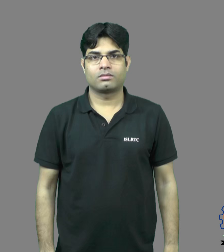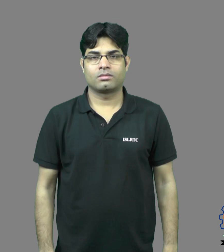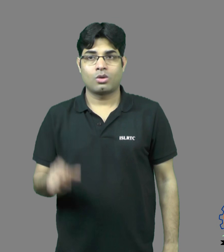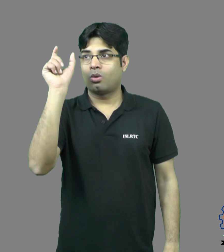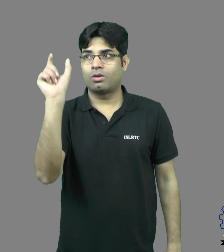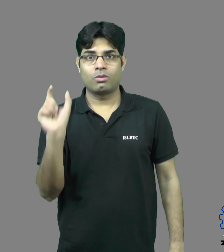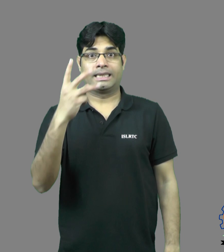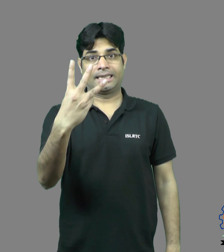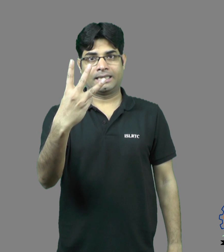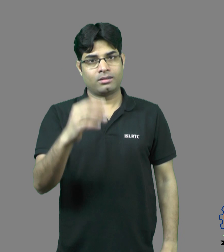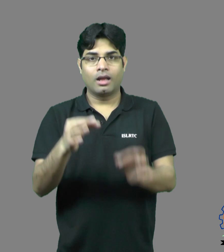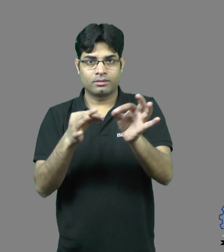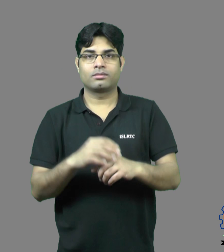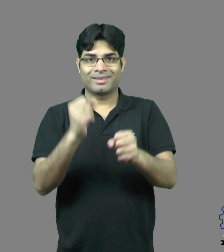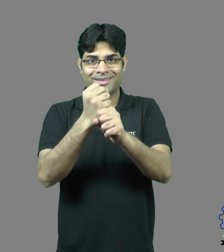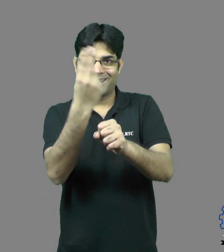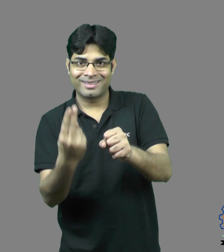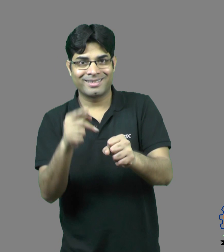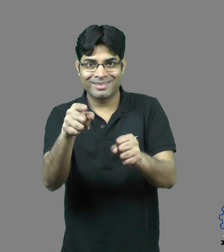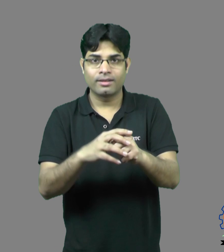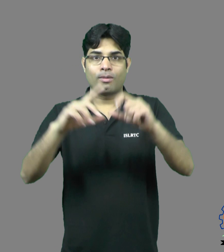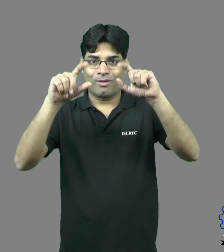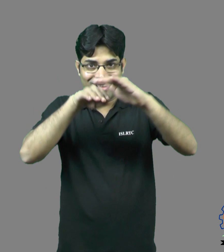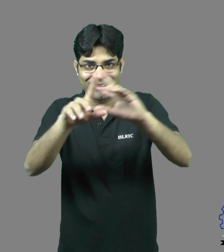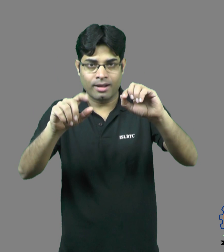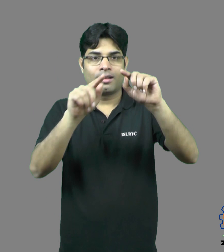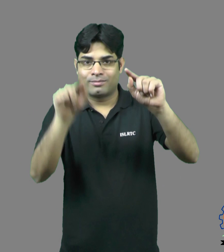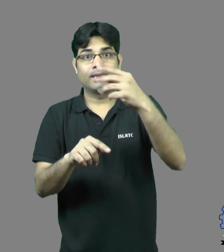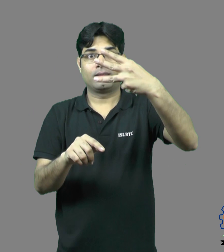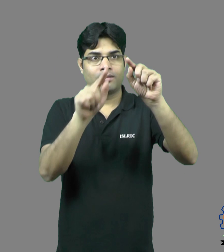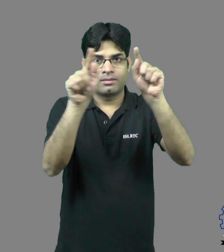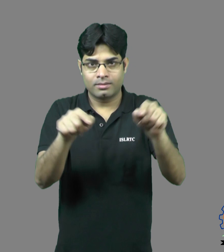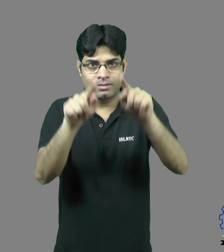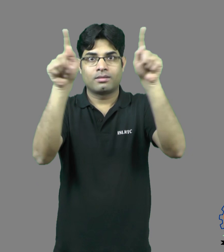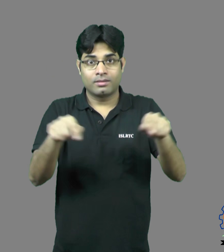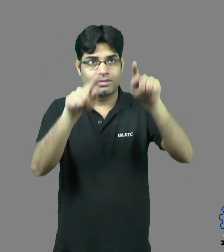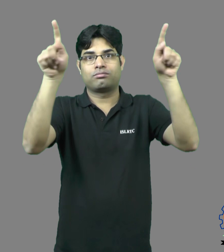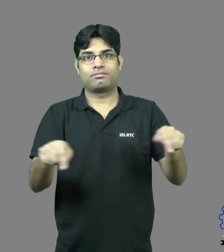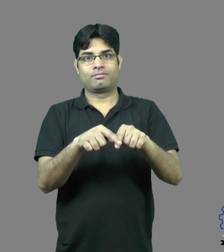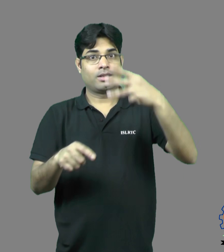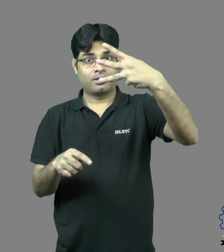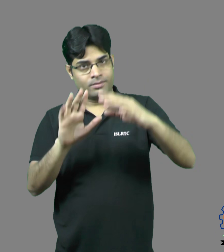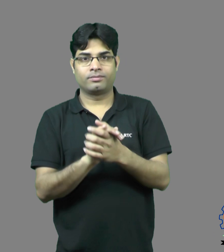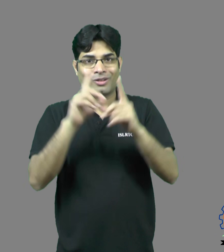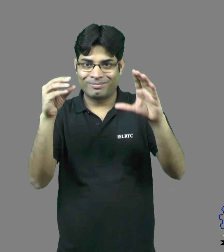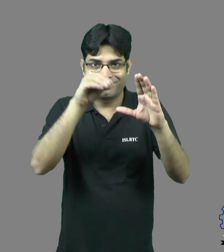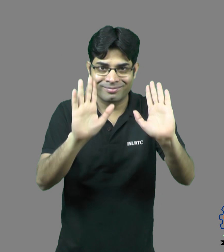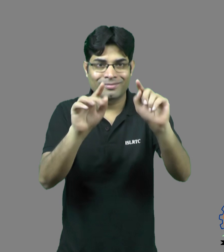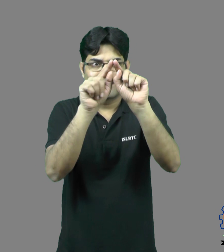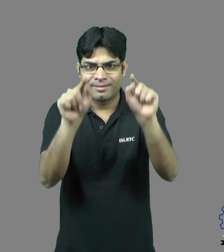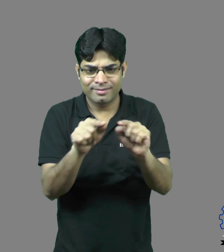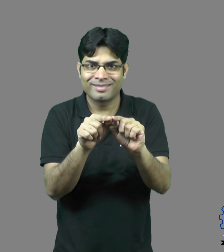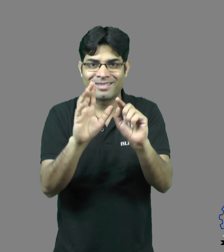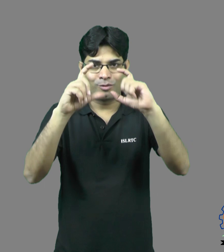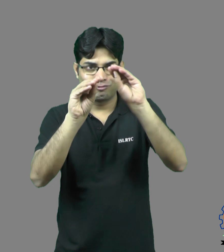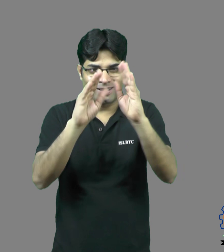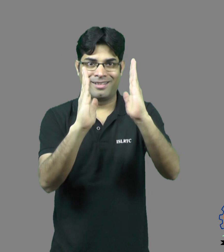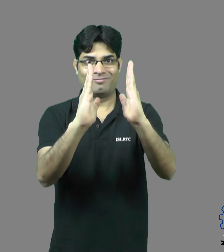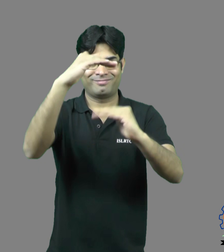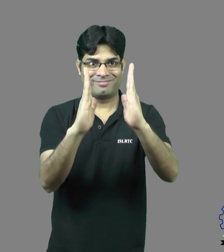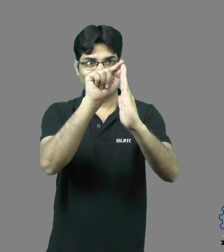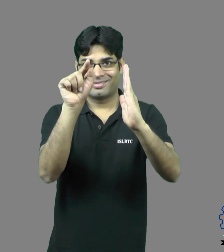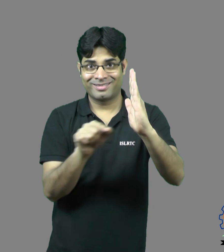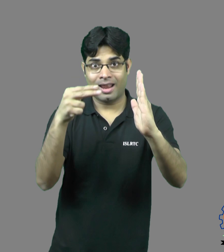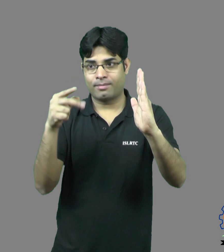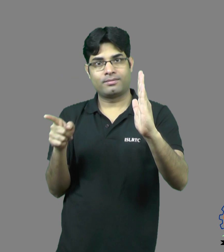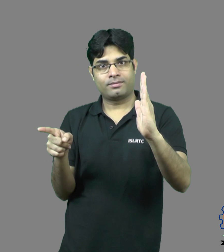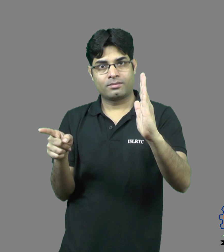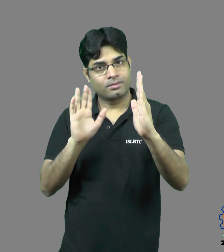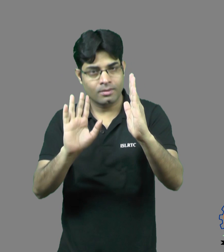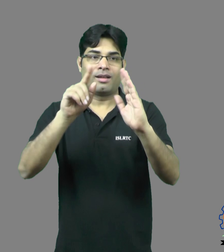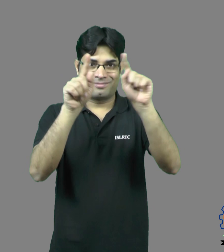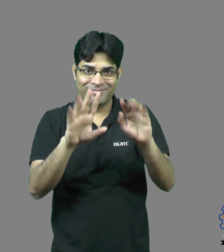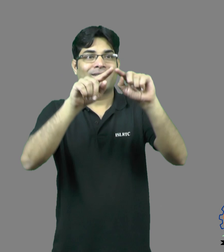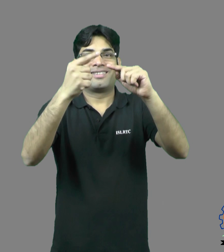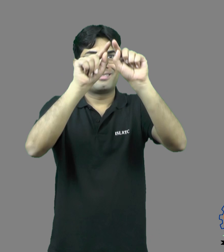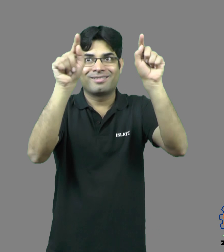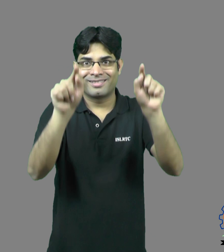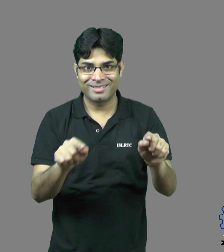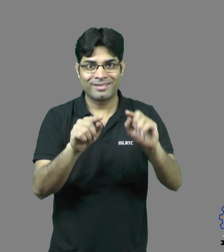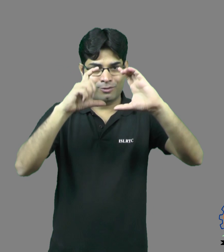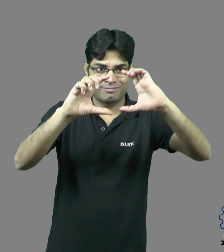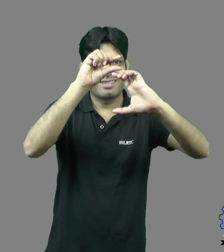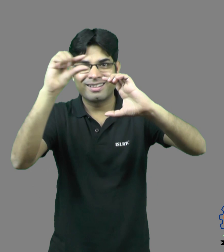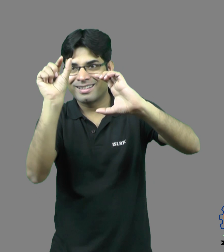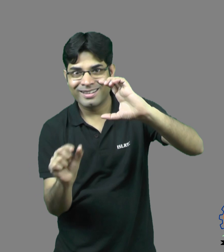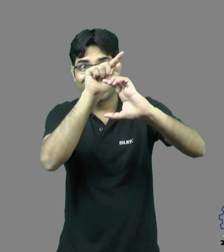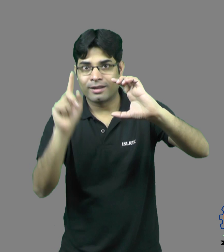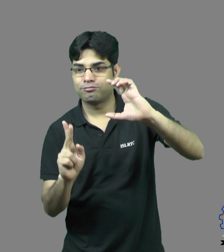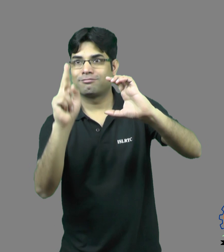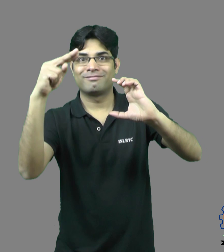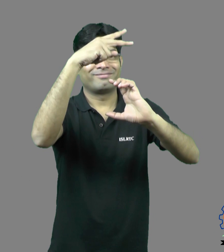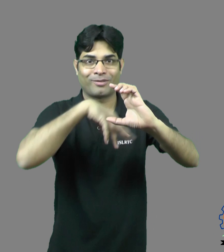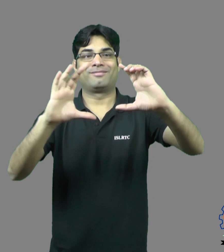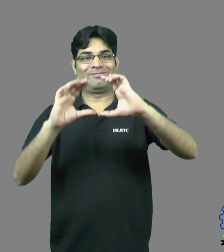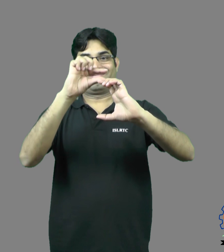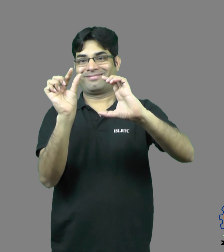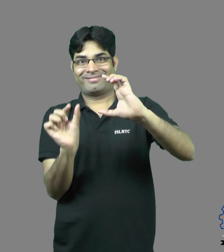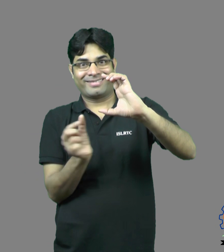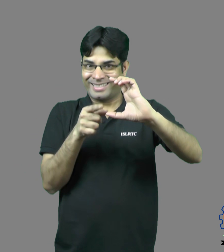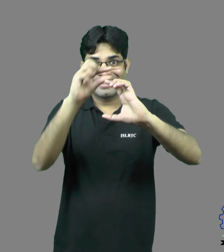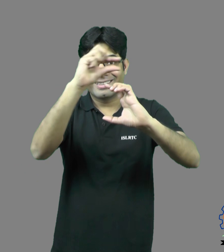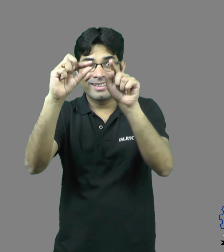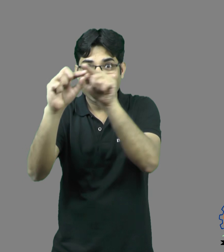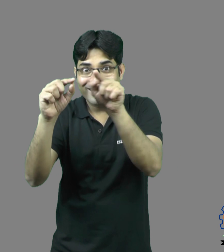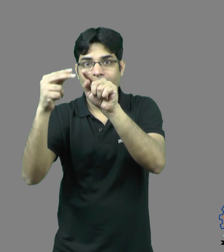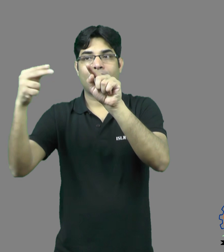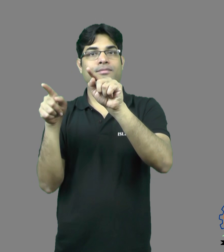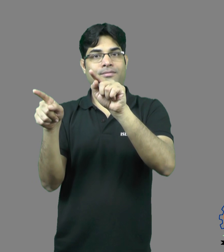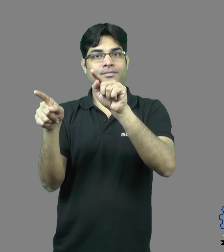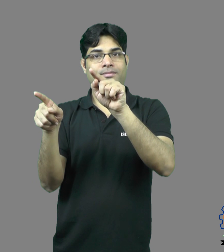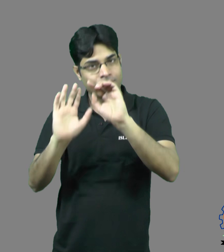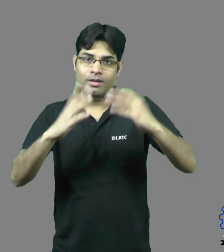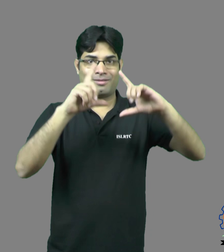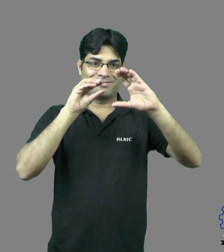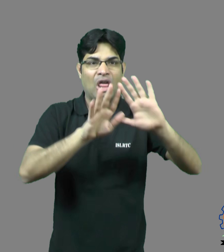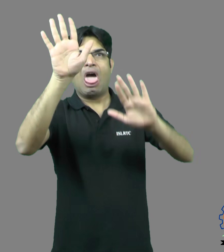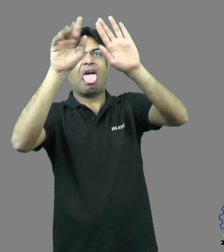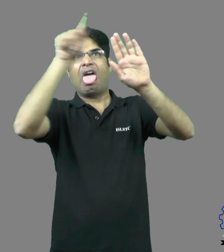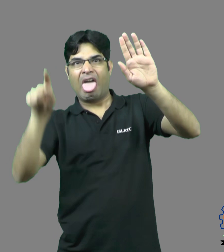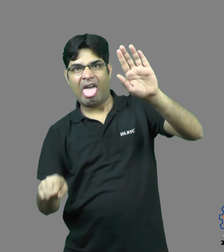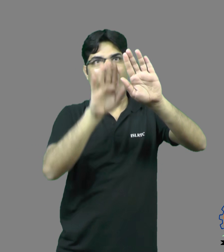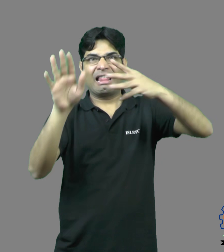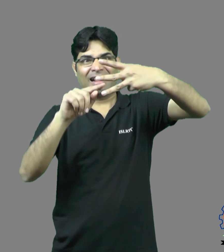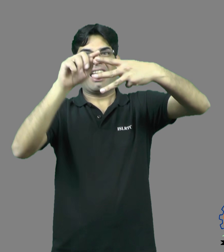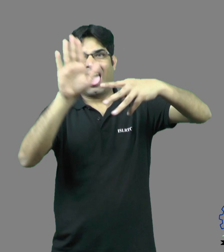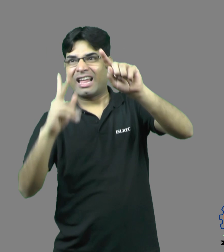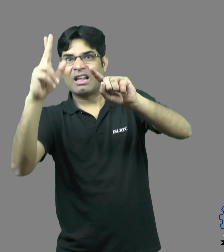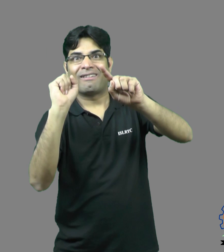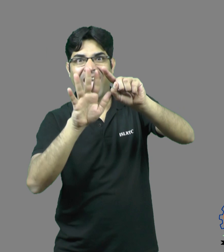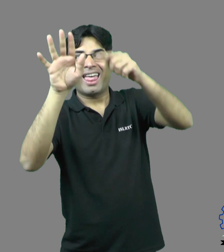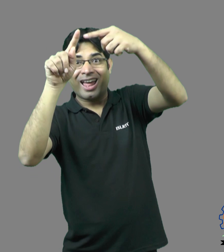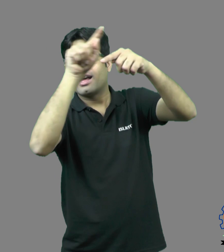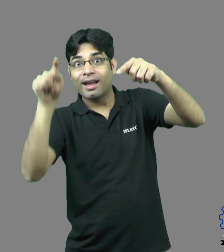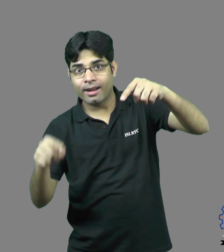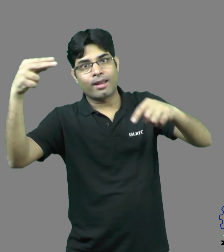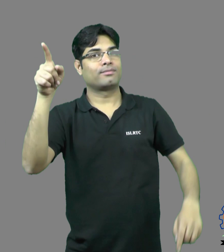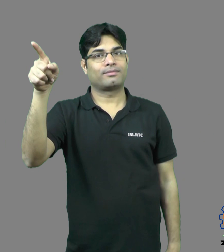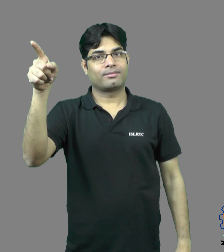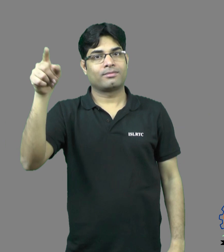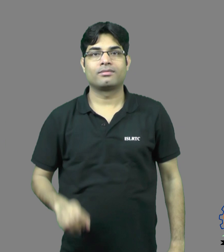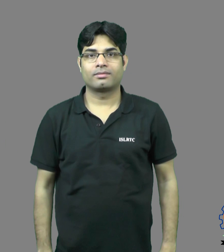Safe Area Trim Area Bleed Area